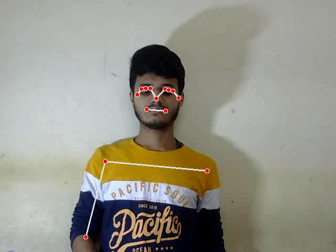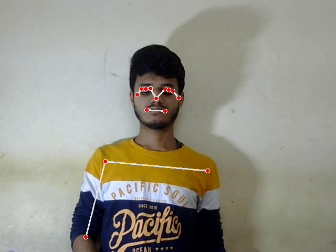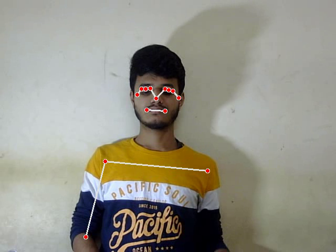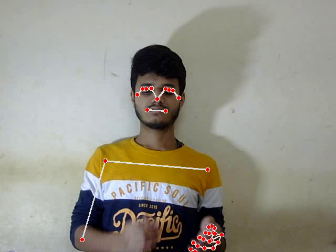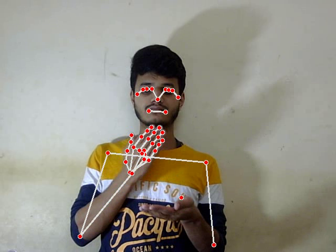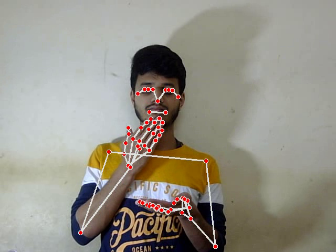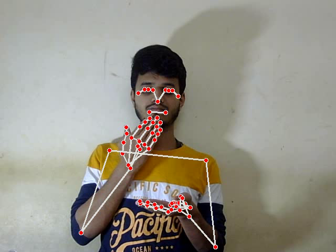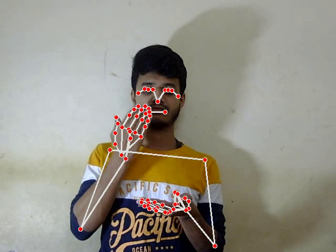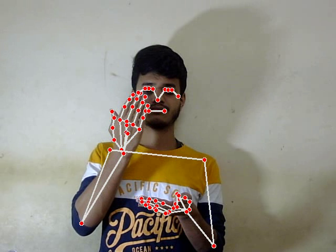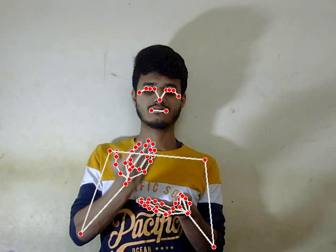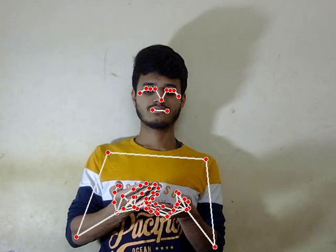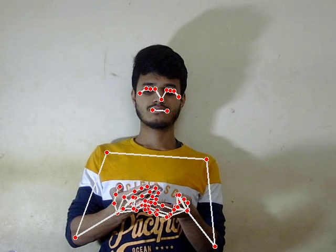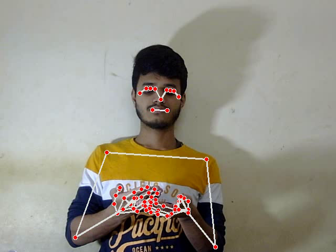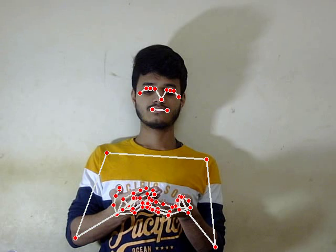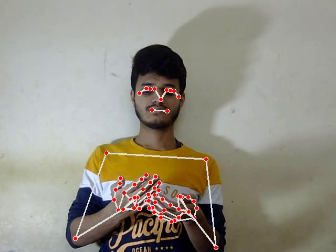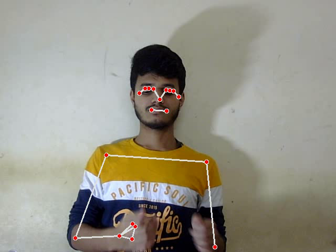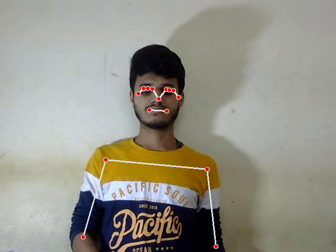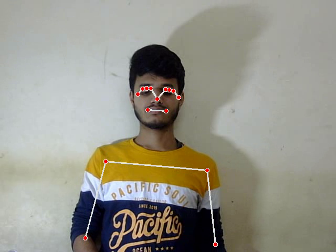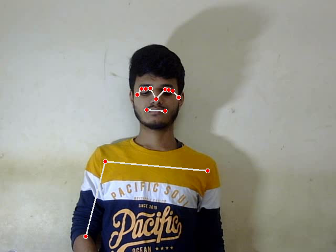good